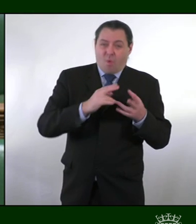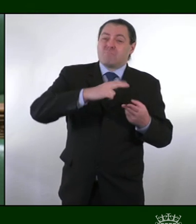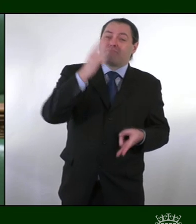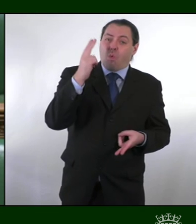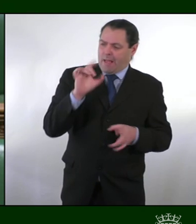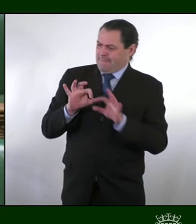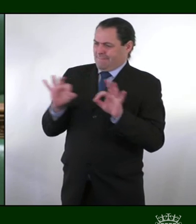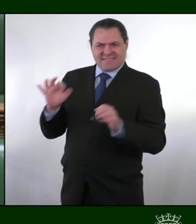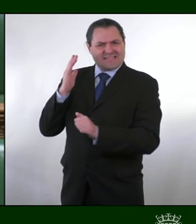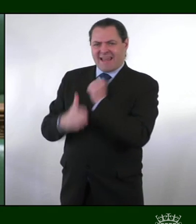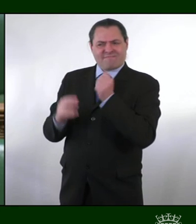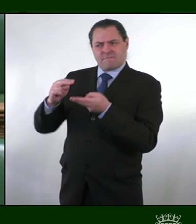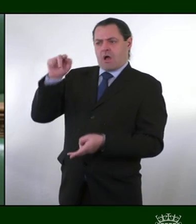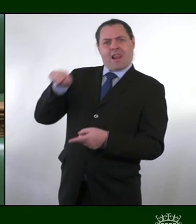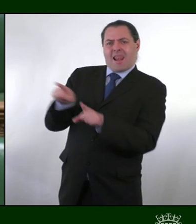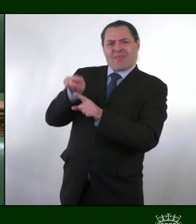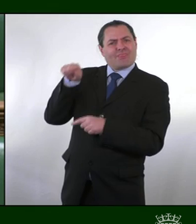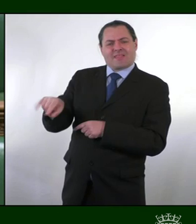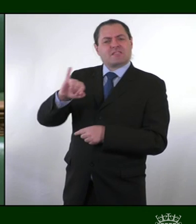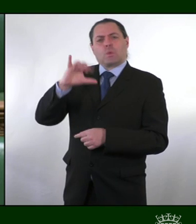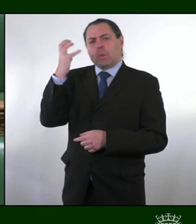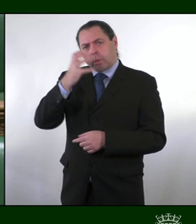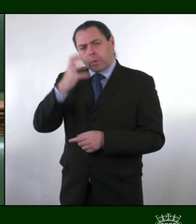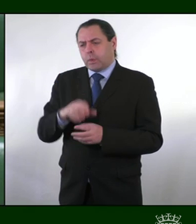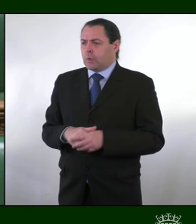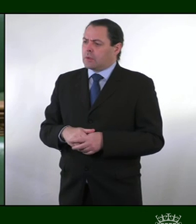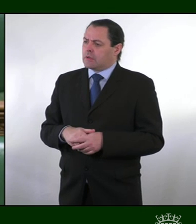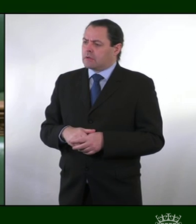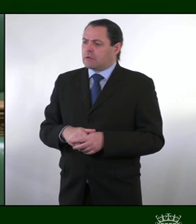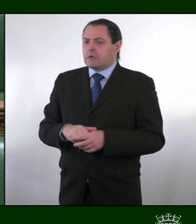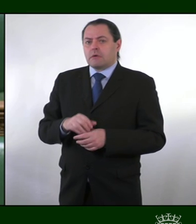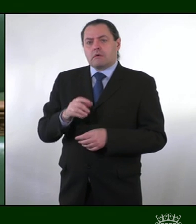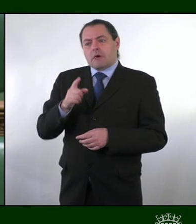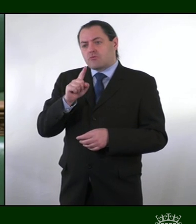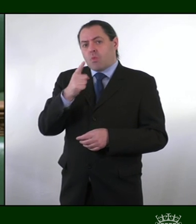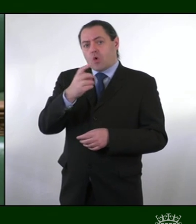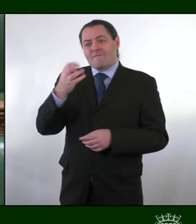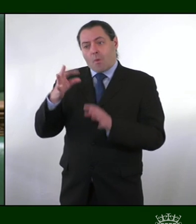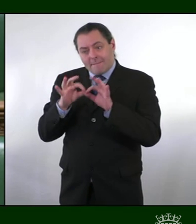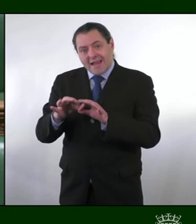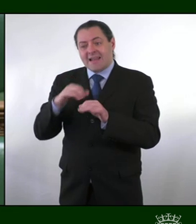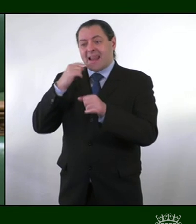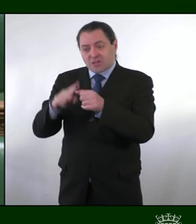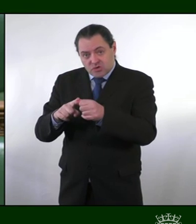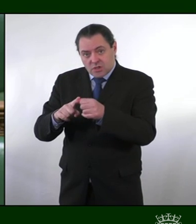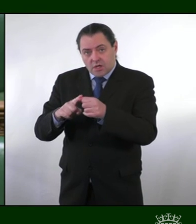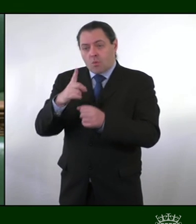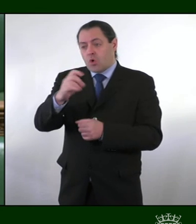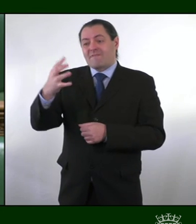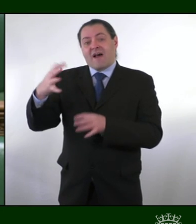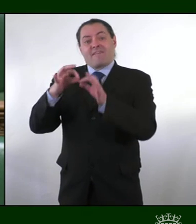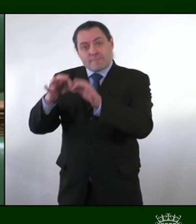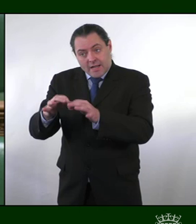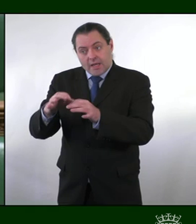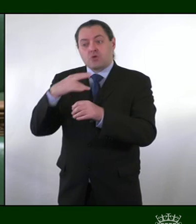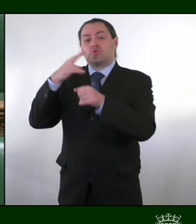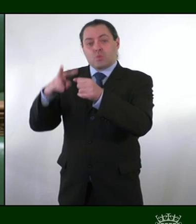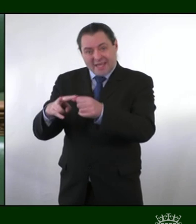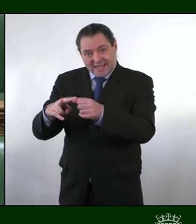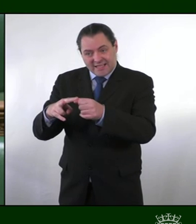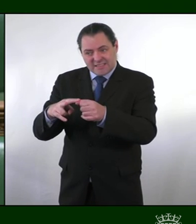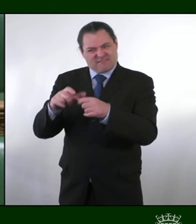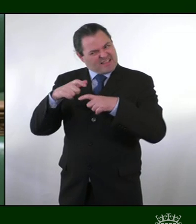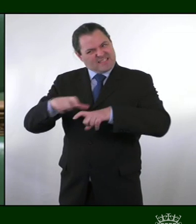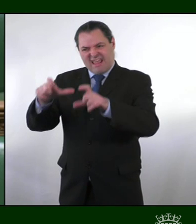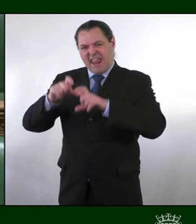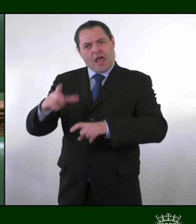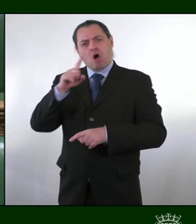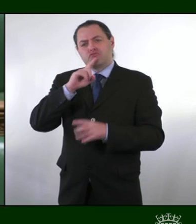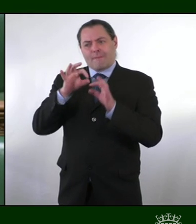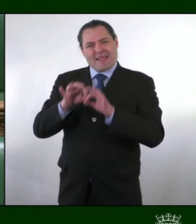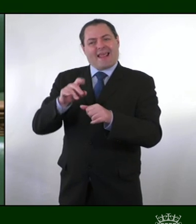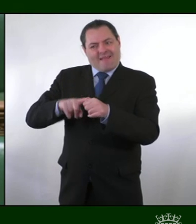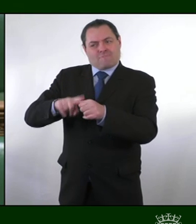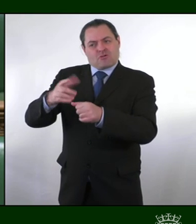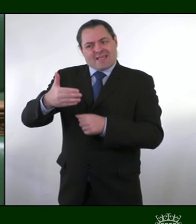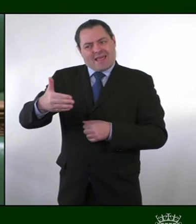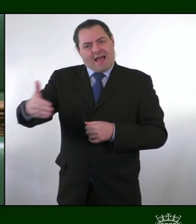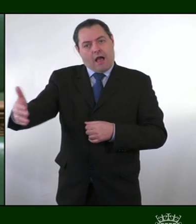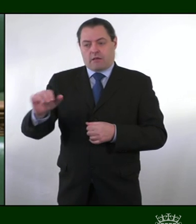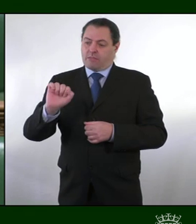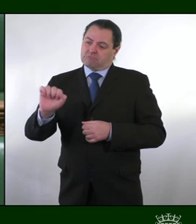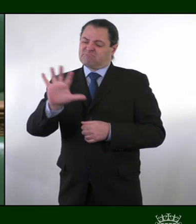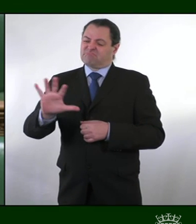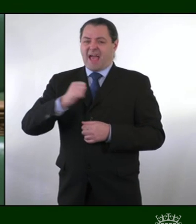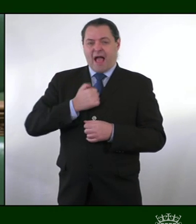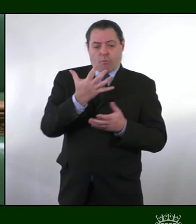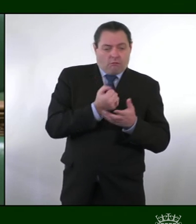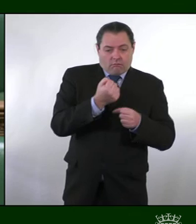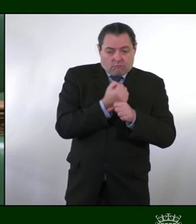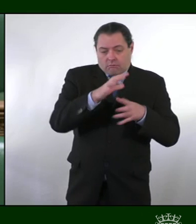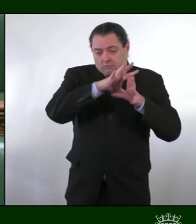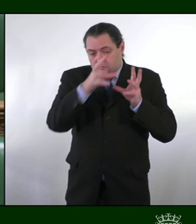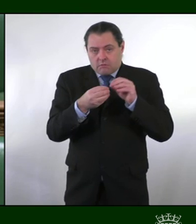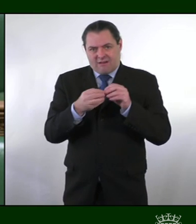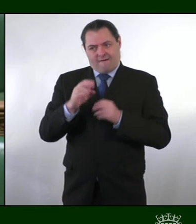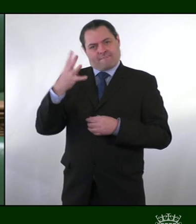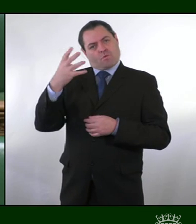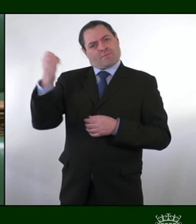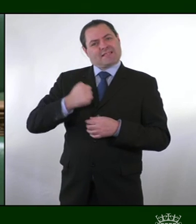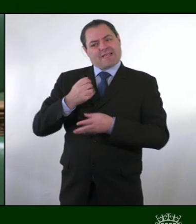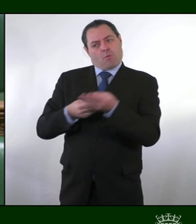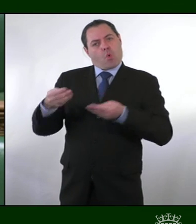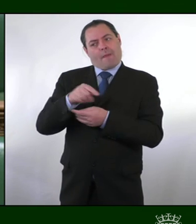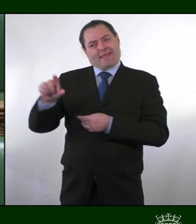Borrowing falls to £164 billion next year and to £105 billion in ’22-’23, then remains at around £100 billion, or 4% of GDP, for the remainder of the forecast.